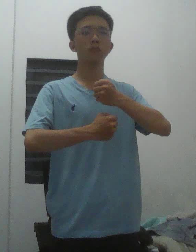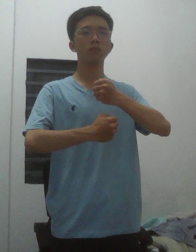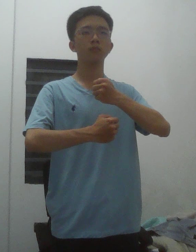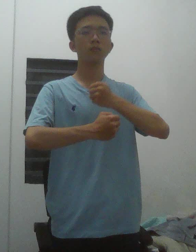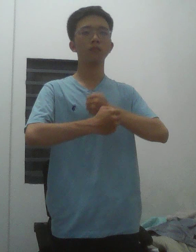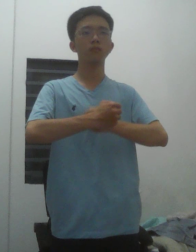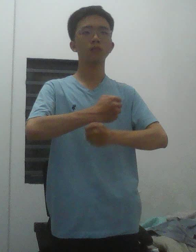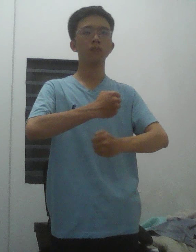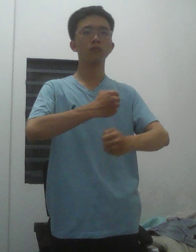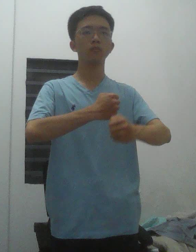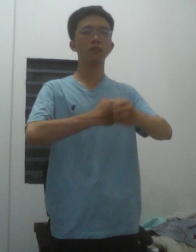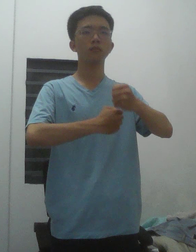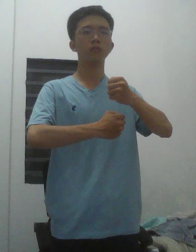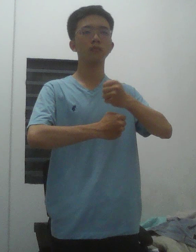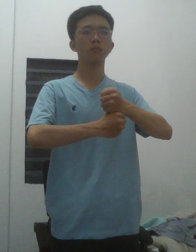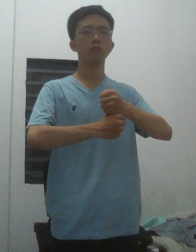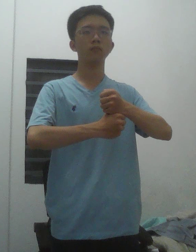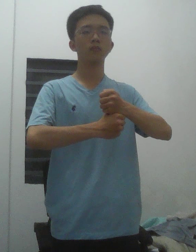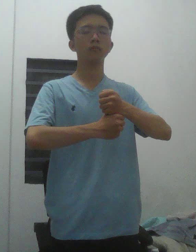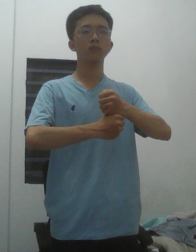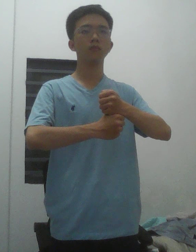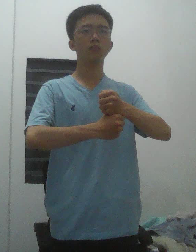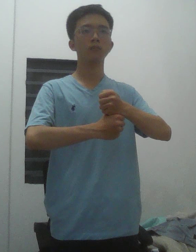nam